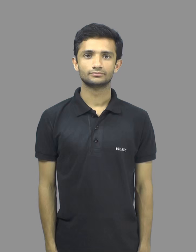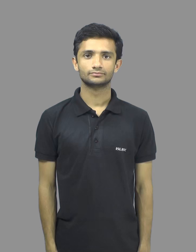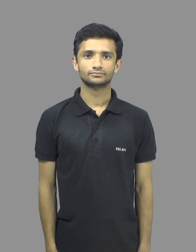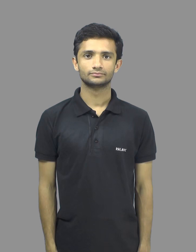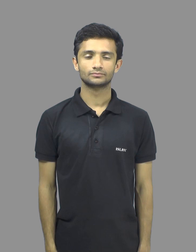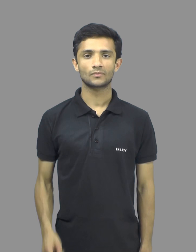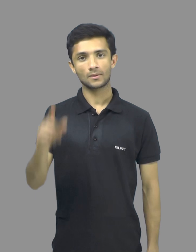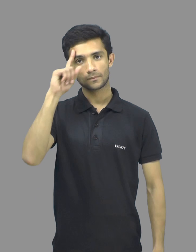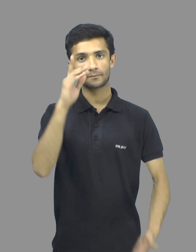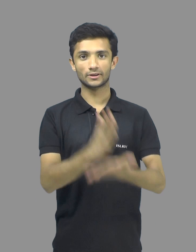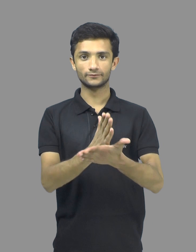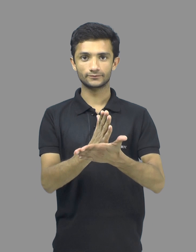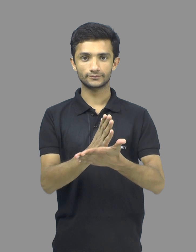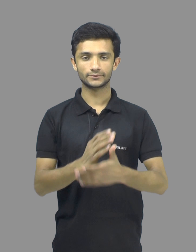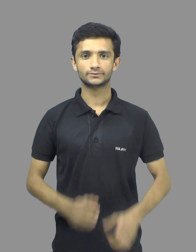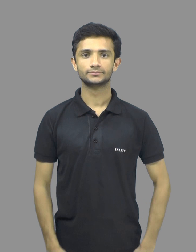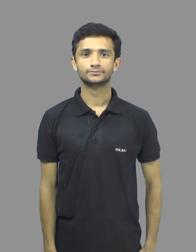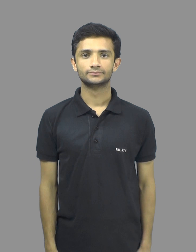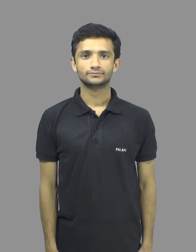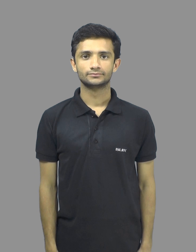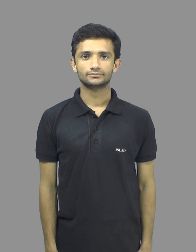Believe